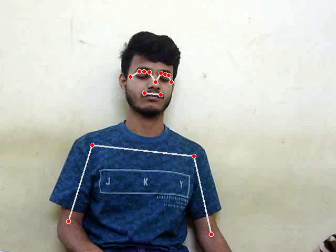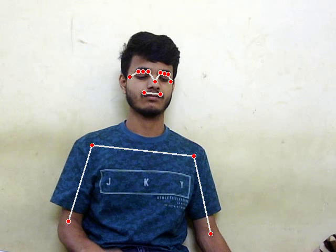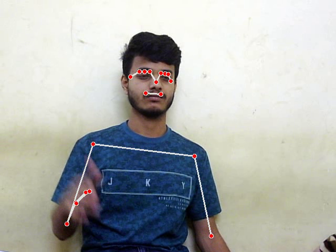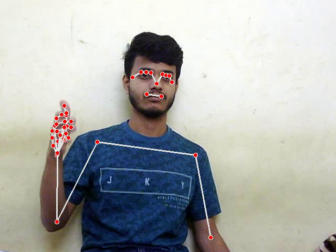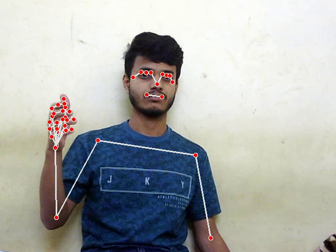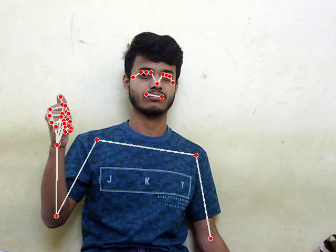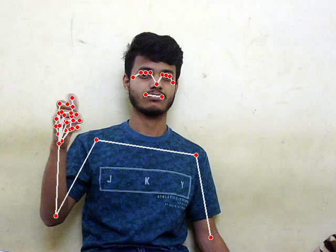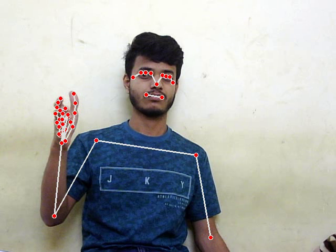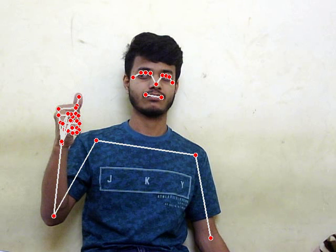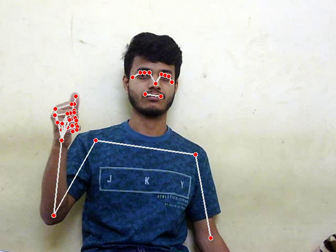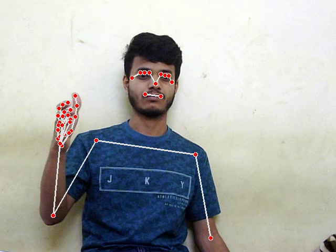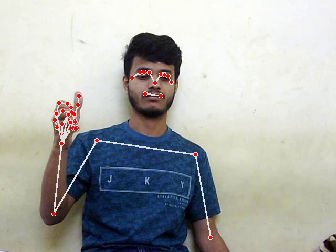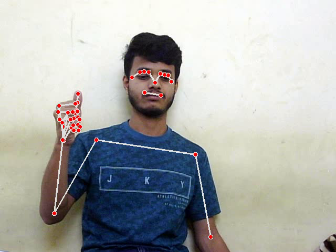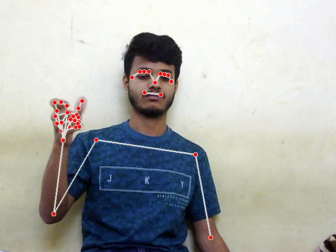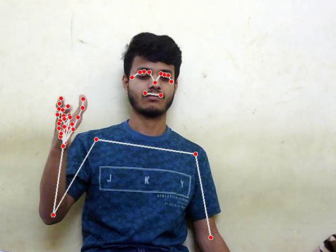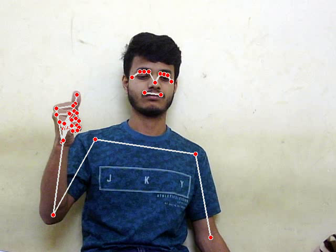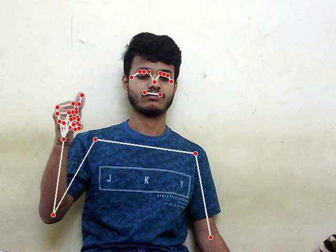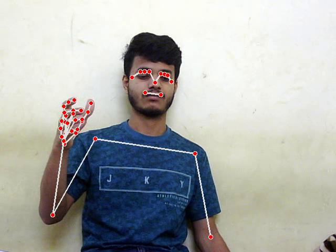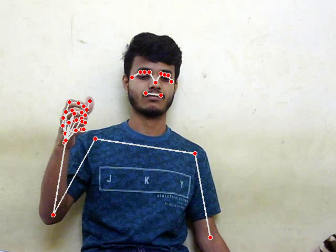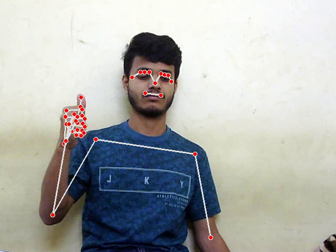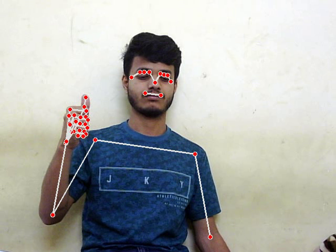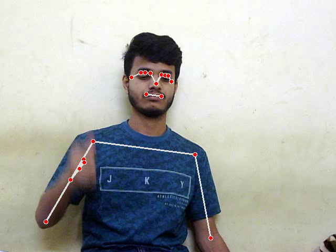milk